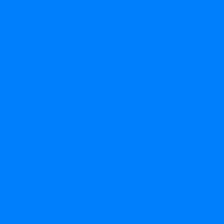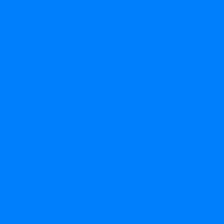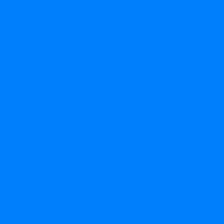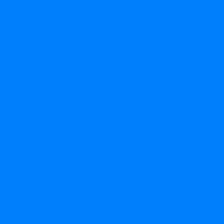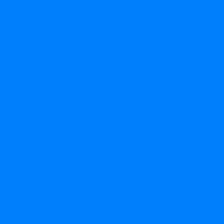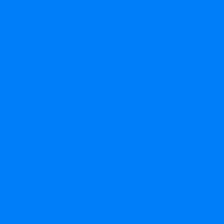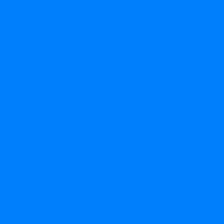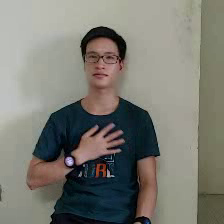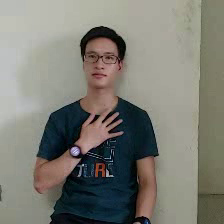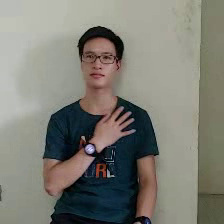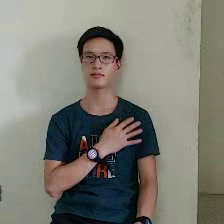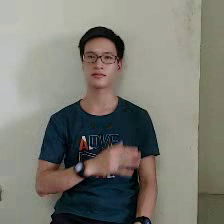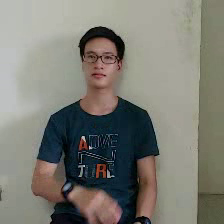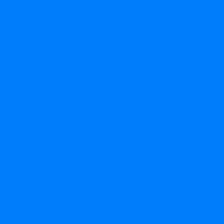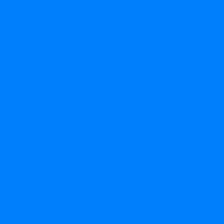Ăn mừng